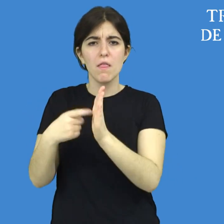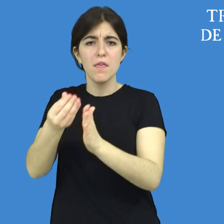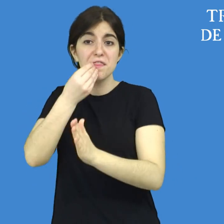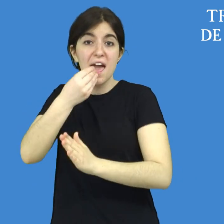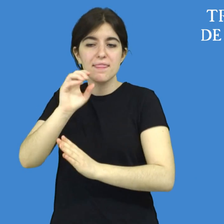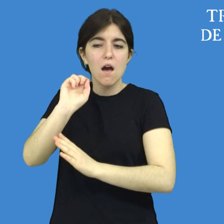comer